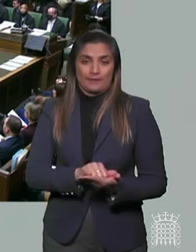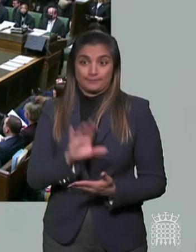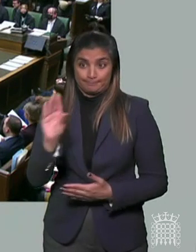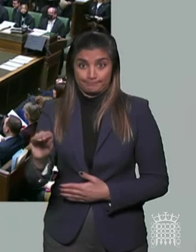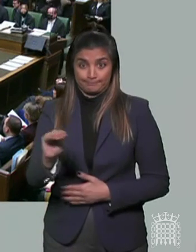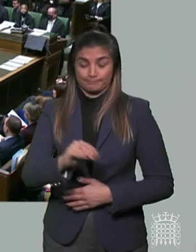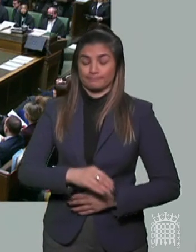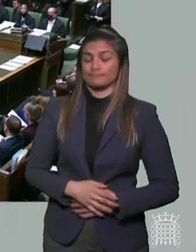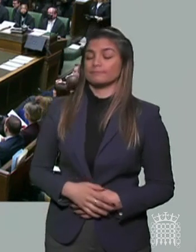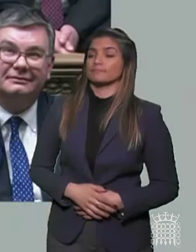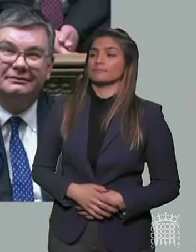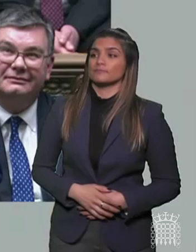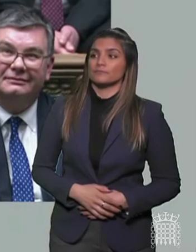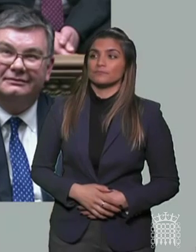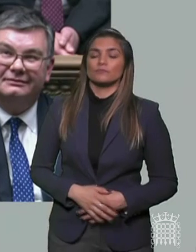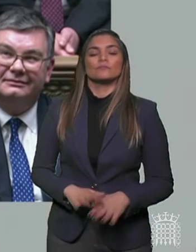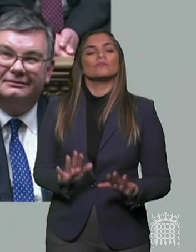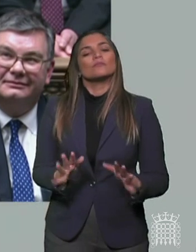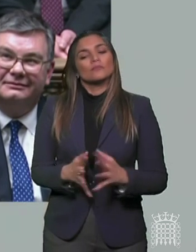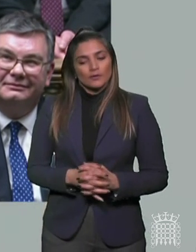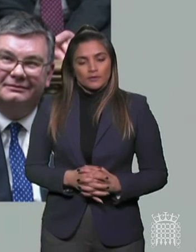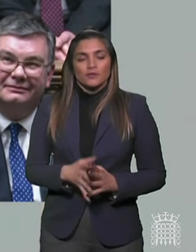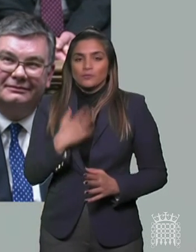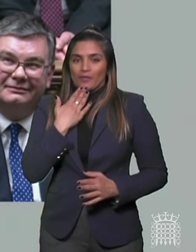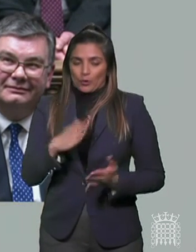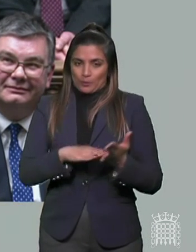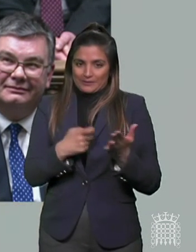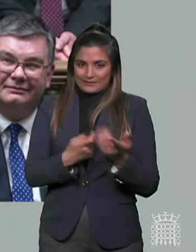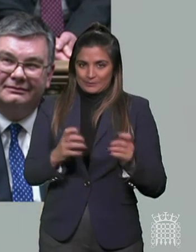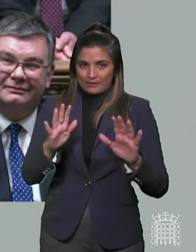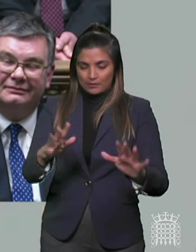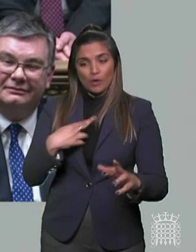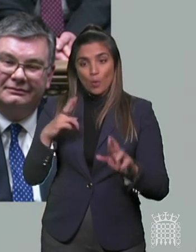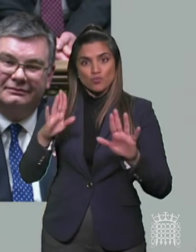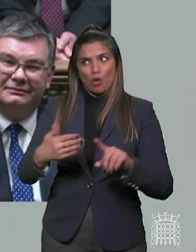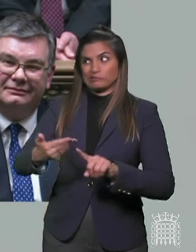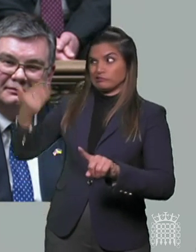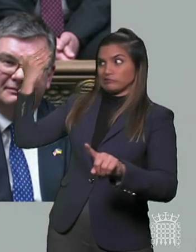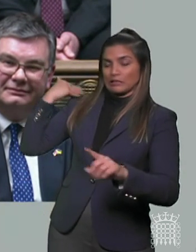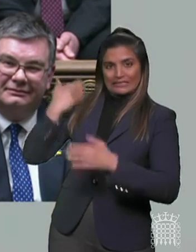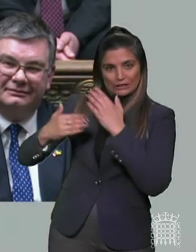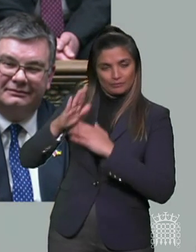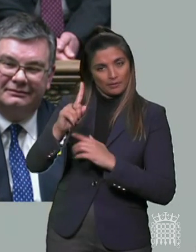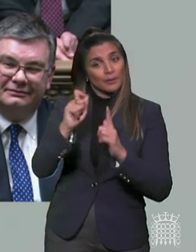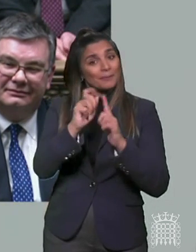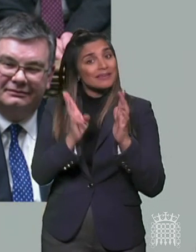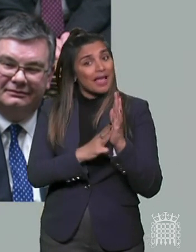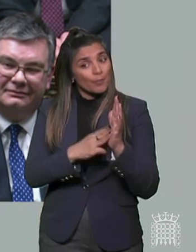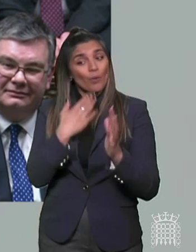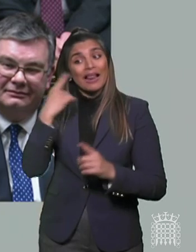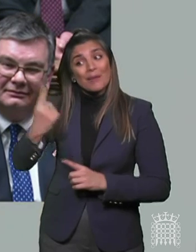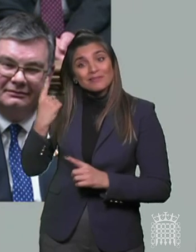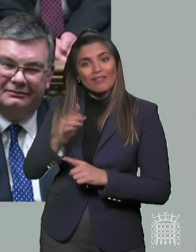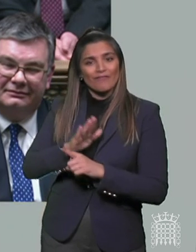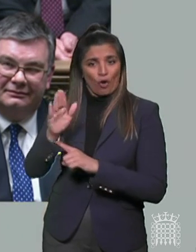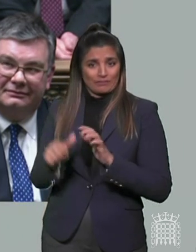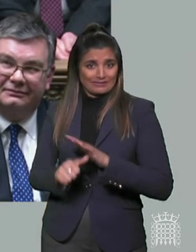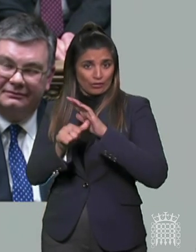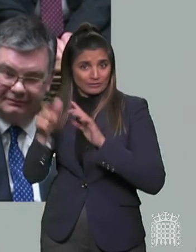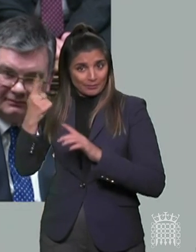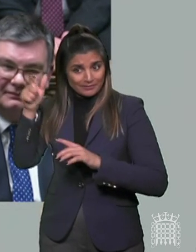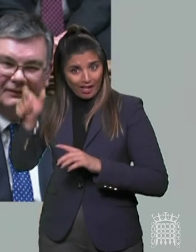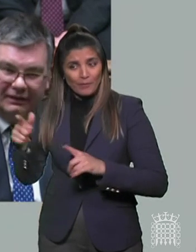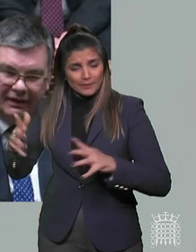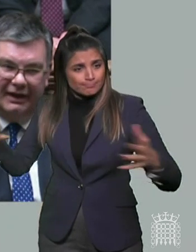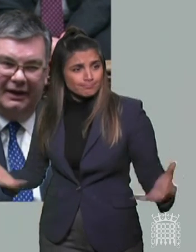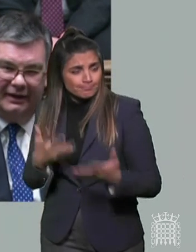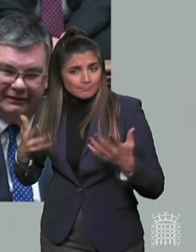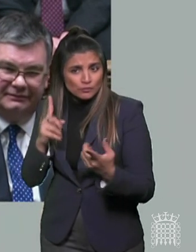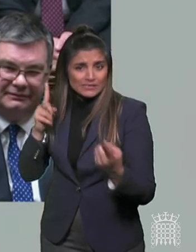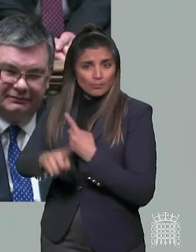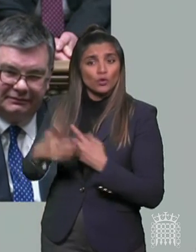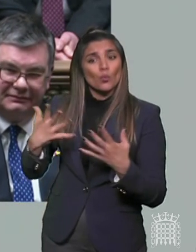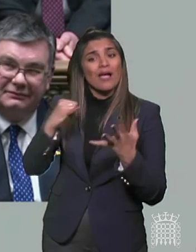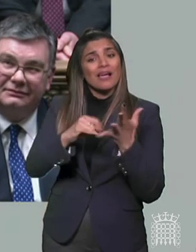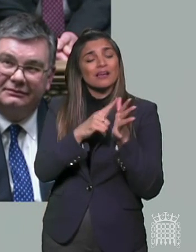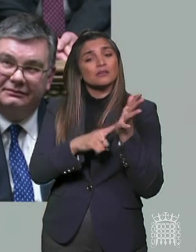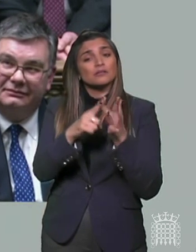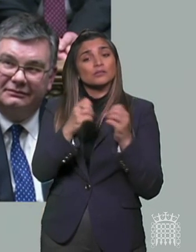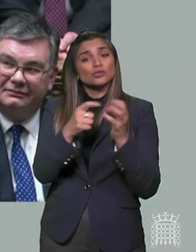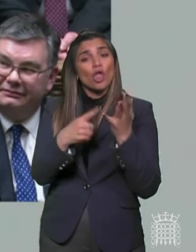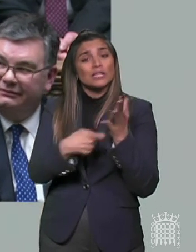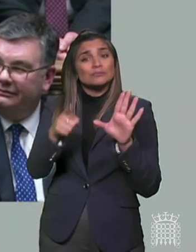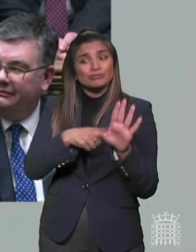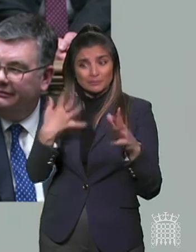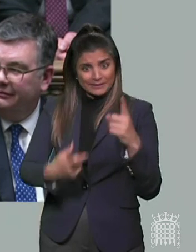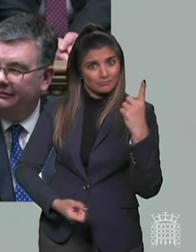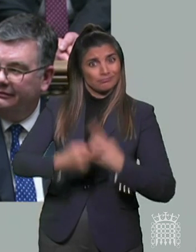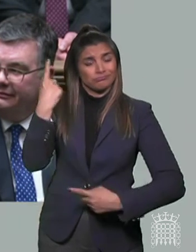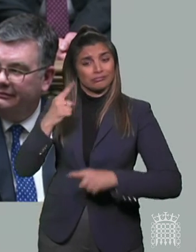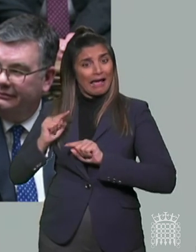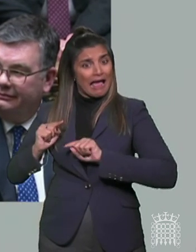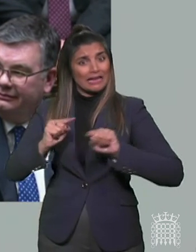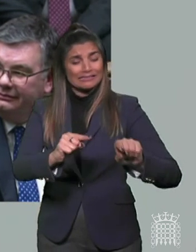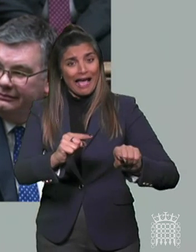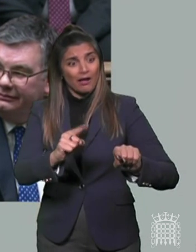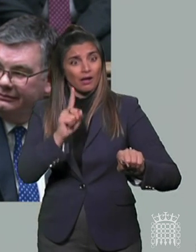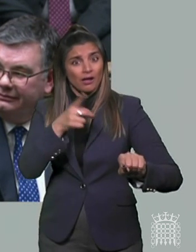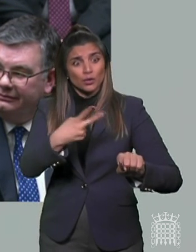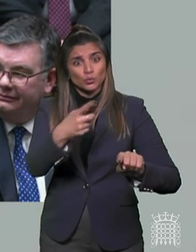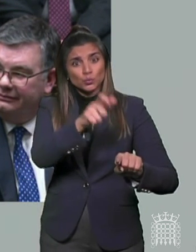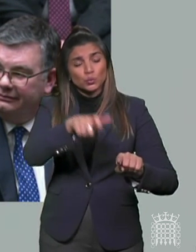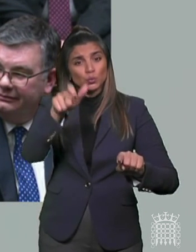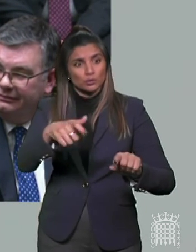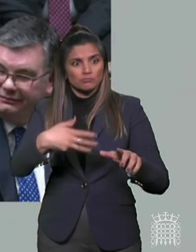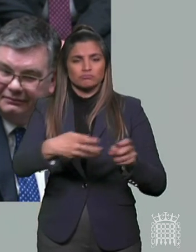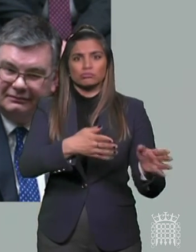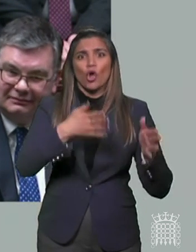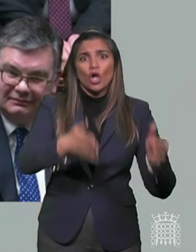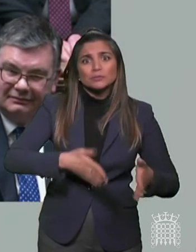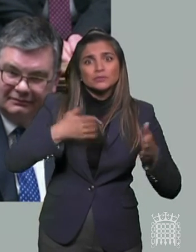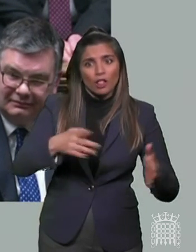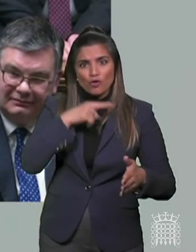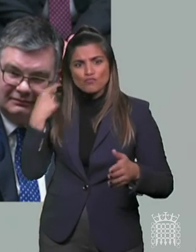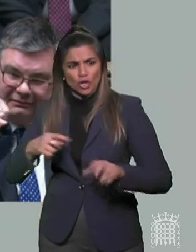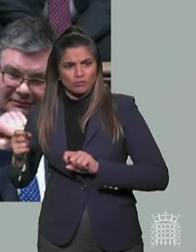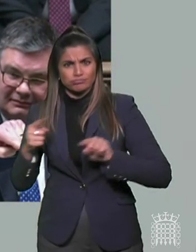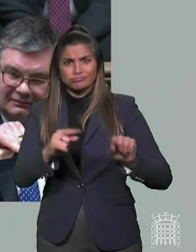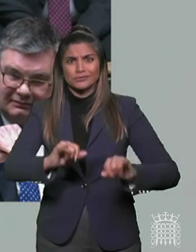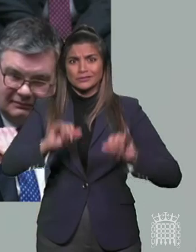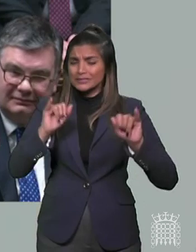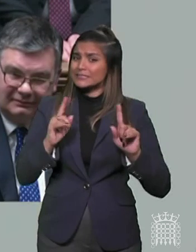Thank you, Mr Speaker. I wanted just to point out, and I hope it is not ancient history, that the Prime Minister was, as Foreign Secretary, galvanising the response to the nerve agent attack in Salisbury at the time when the right honourable Member for Islington North, the former leader of the Labour party, was siding with Putin against the UK.